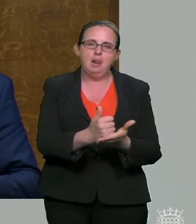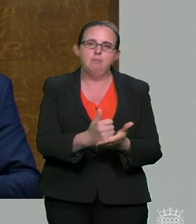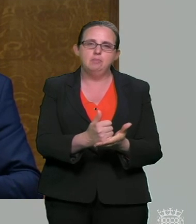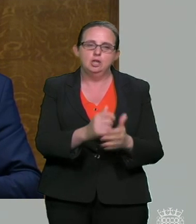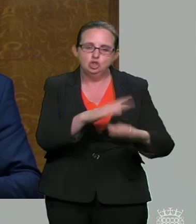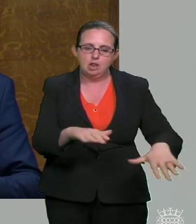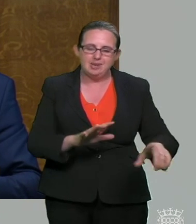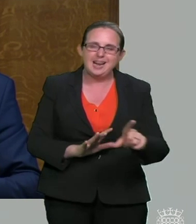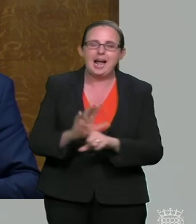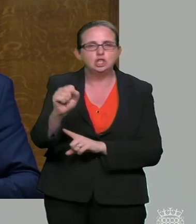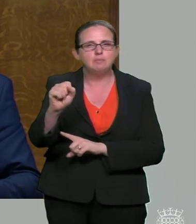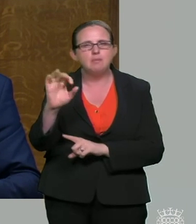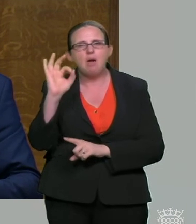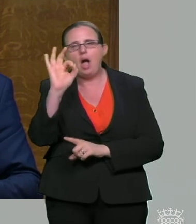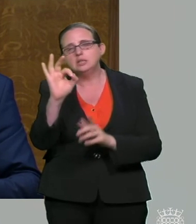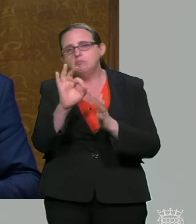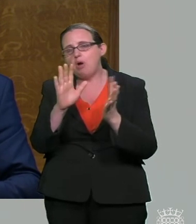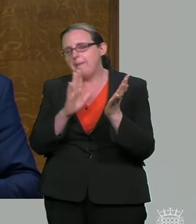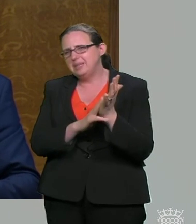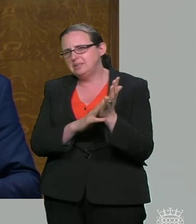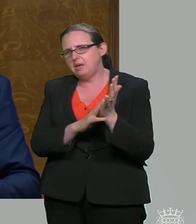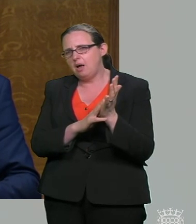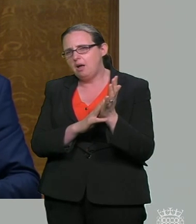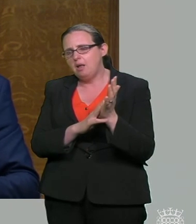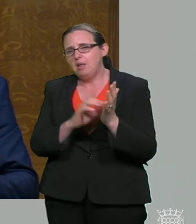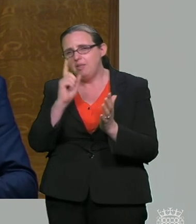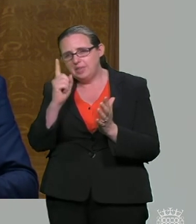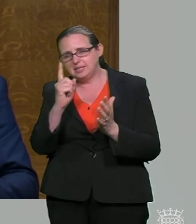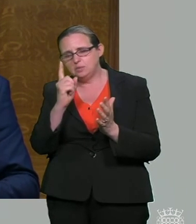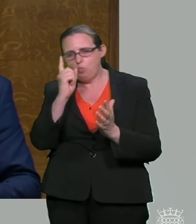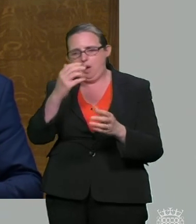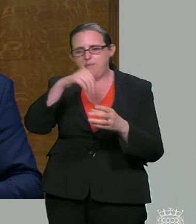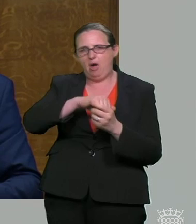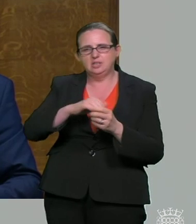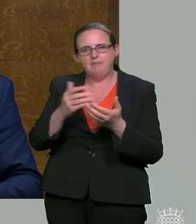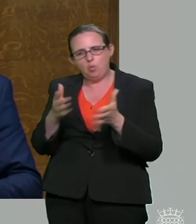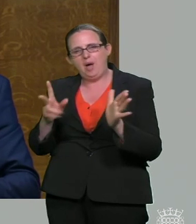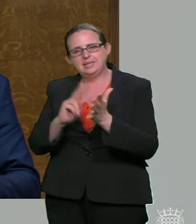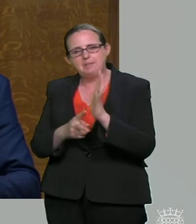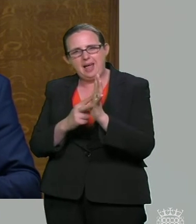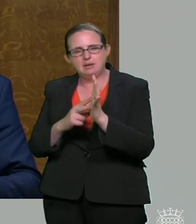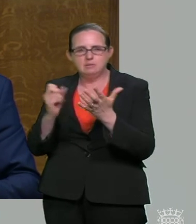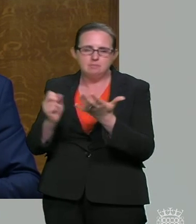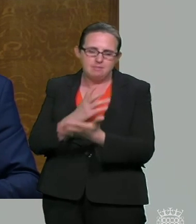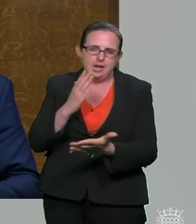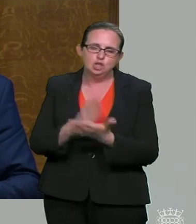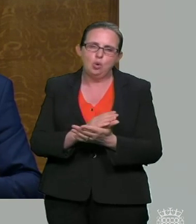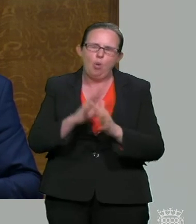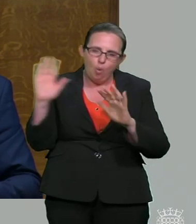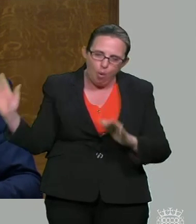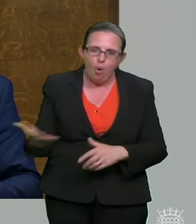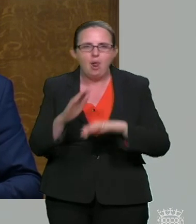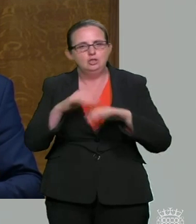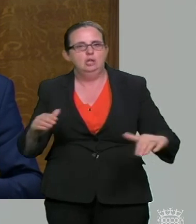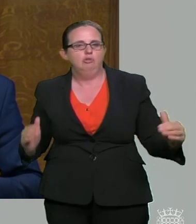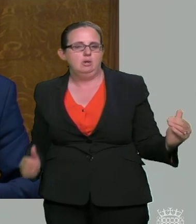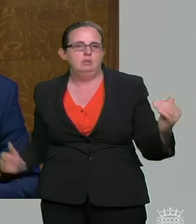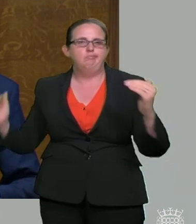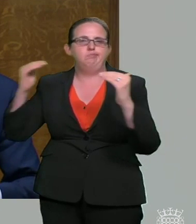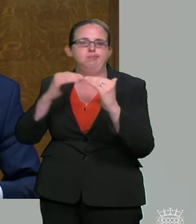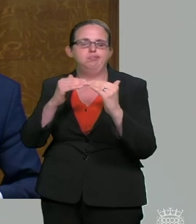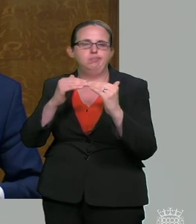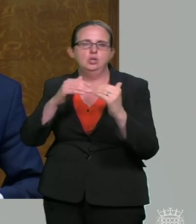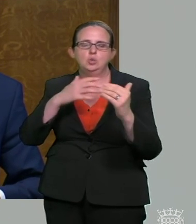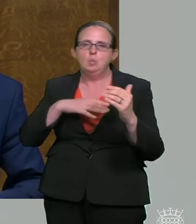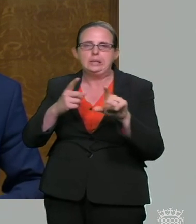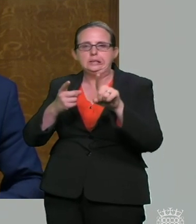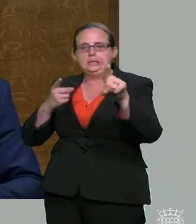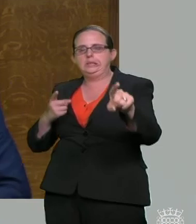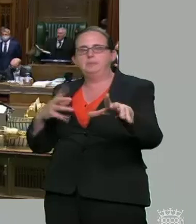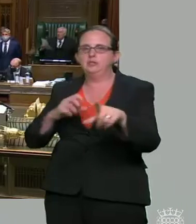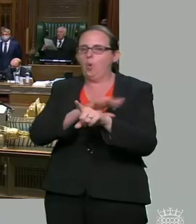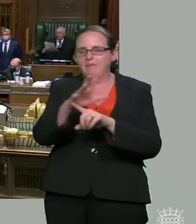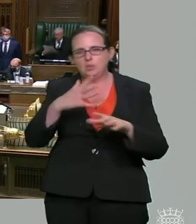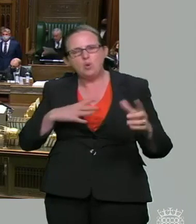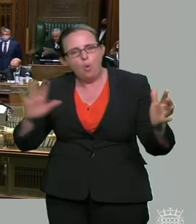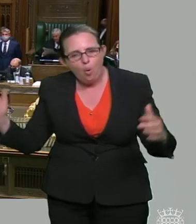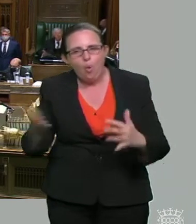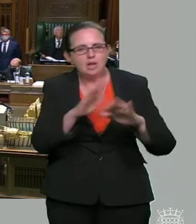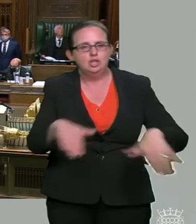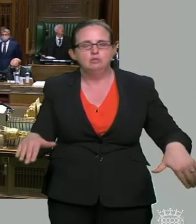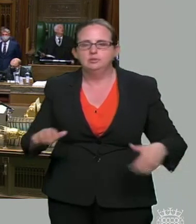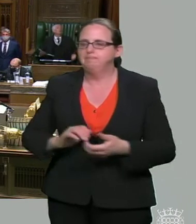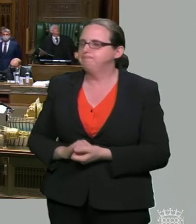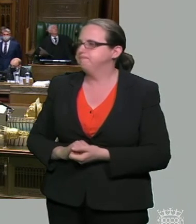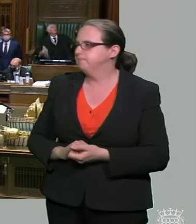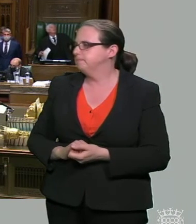Will the Prime Minister confirm that this is just one part of our wider plan to ensure that no child misses out as a consequence of the disruption caused by this pandemic?